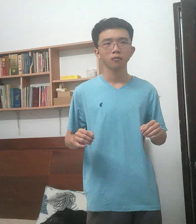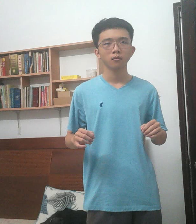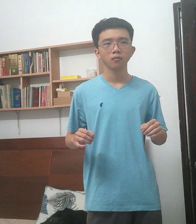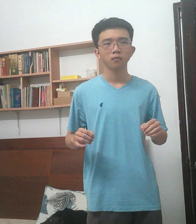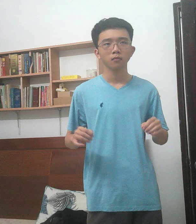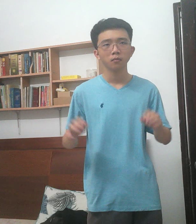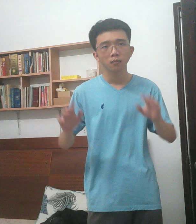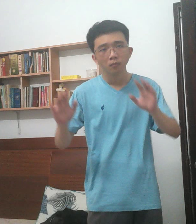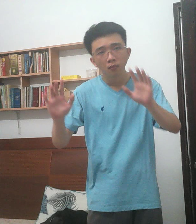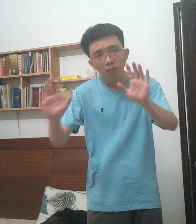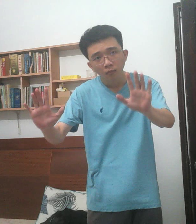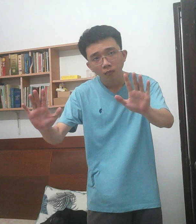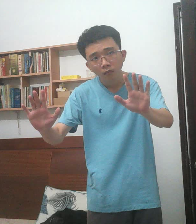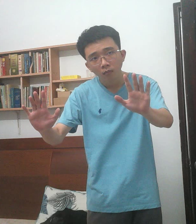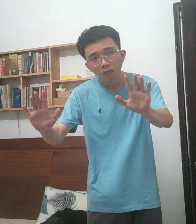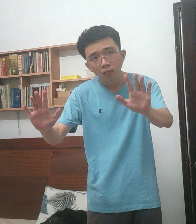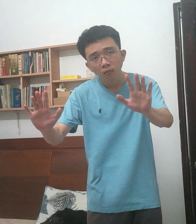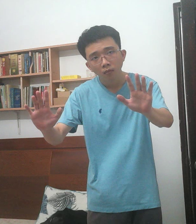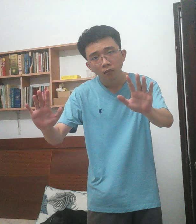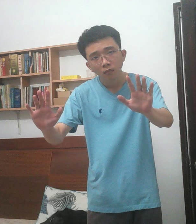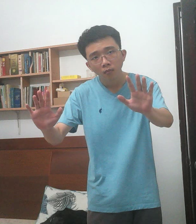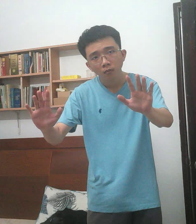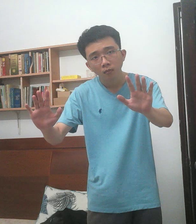dung lai